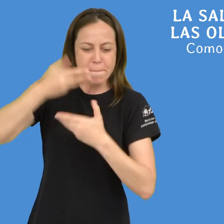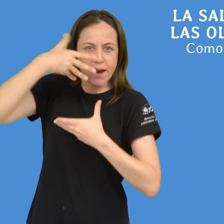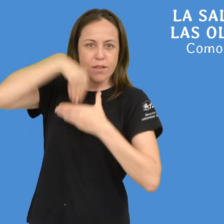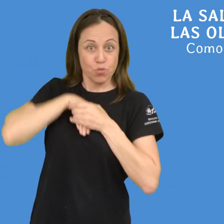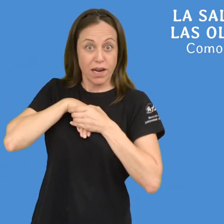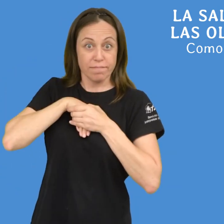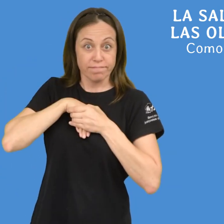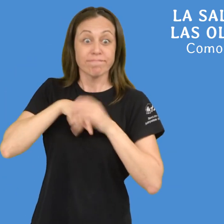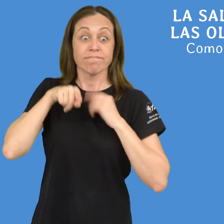dentro